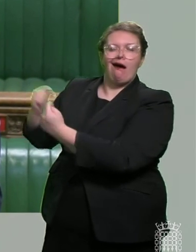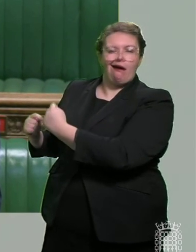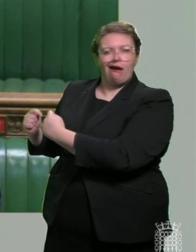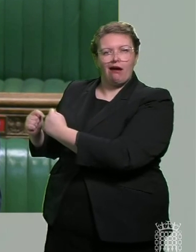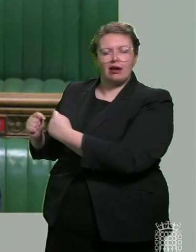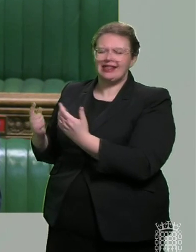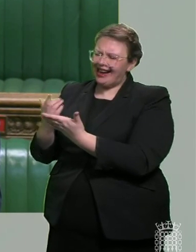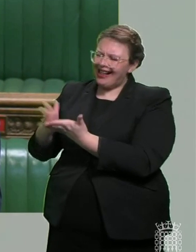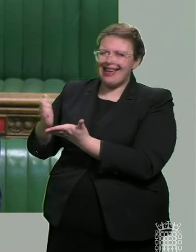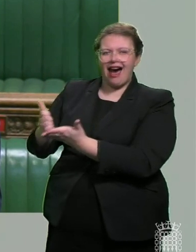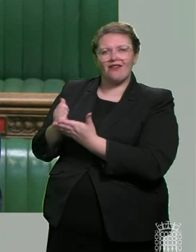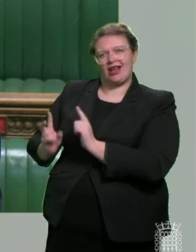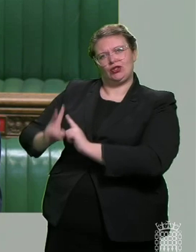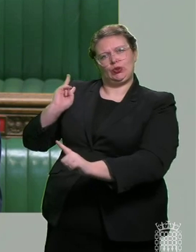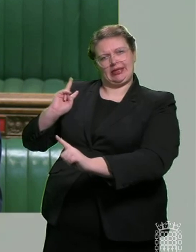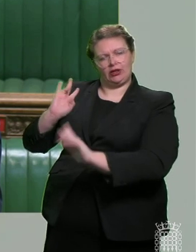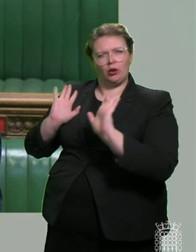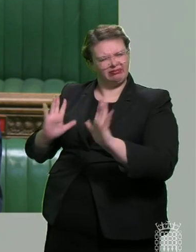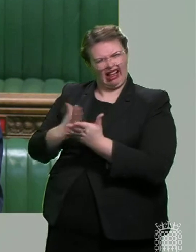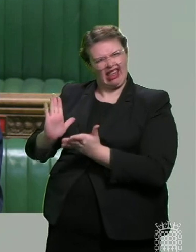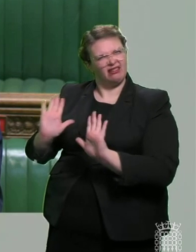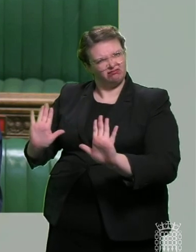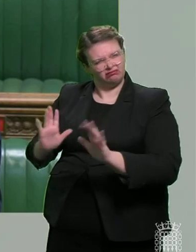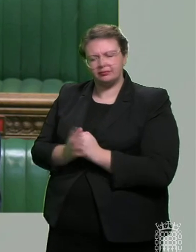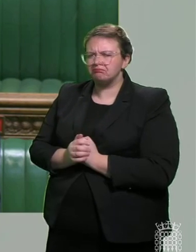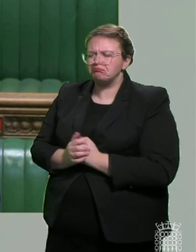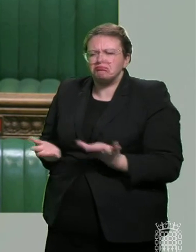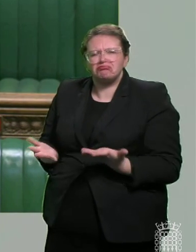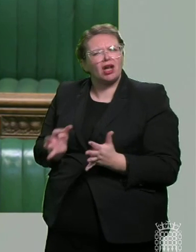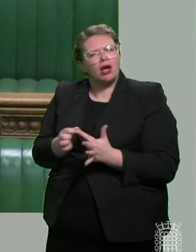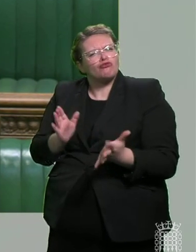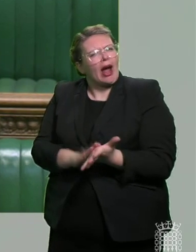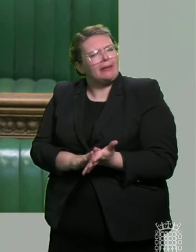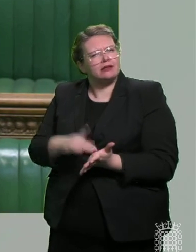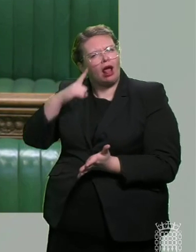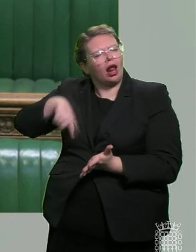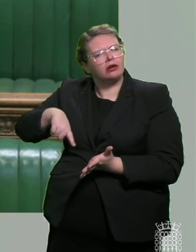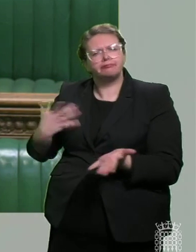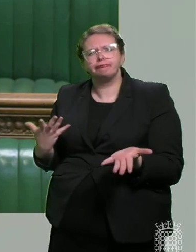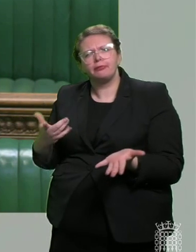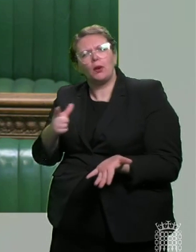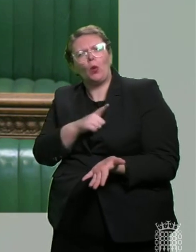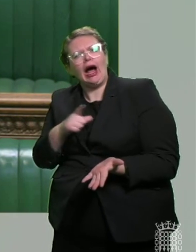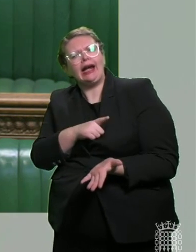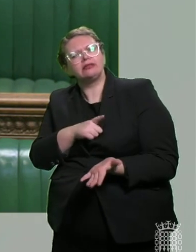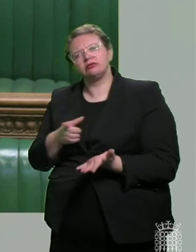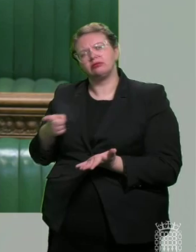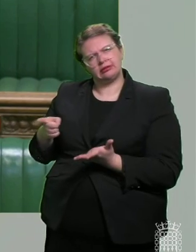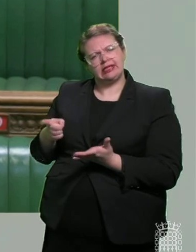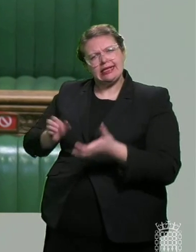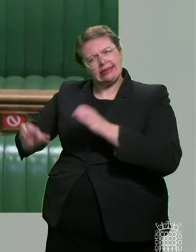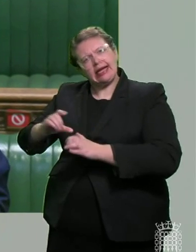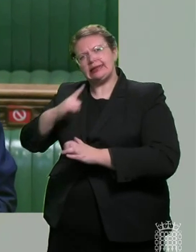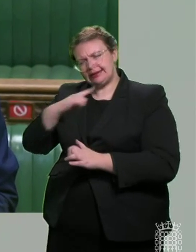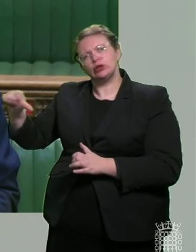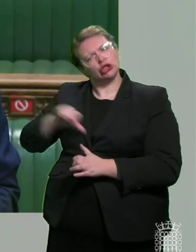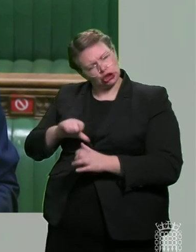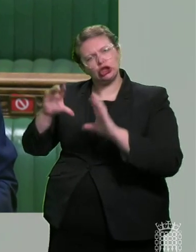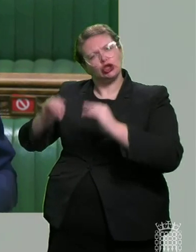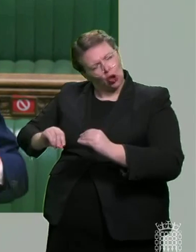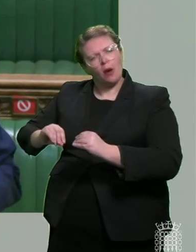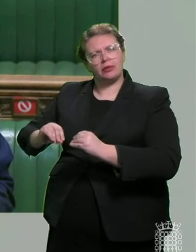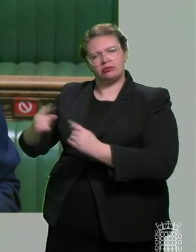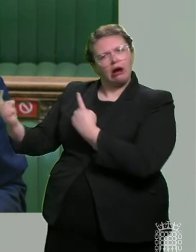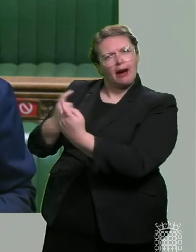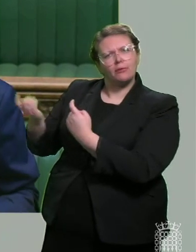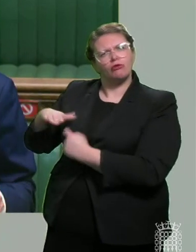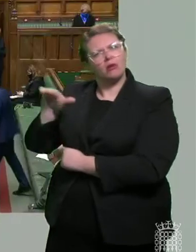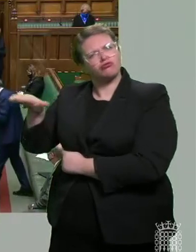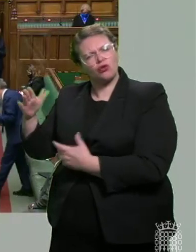That is pretty clear, so why did the Prime Minister choose not to do the one thing that SAGE said could prevent new variants coming to the United Kingdom?